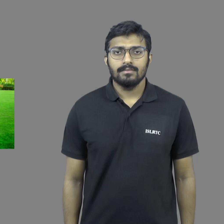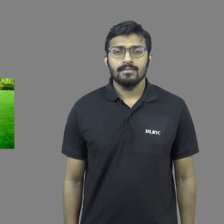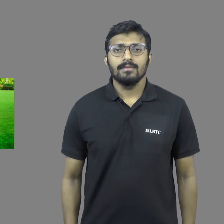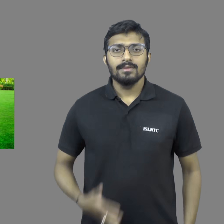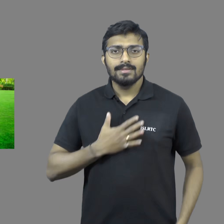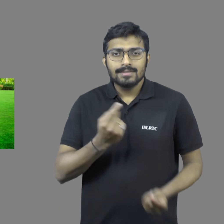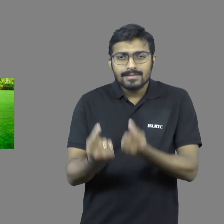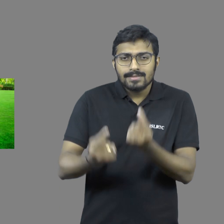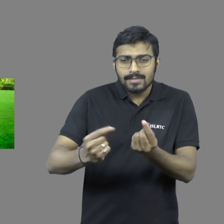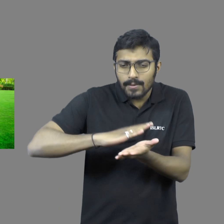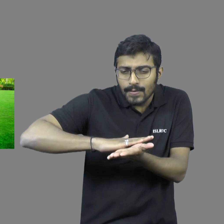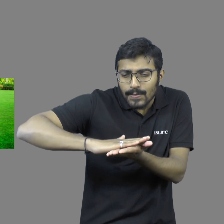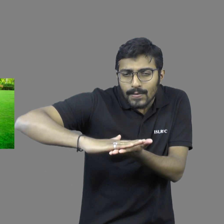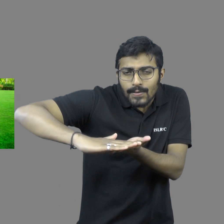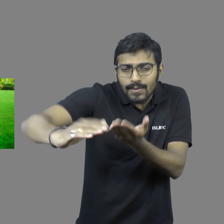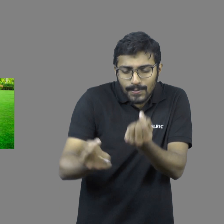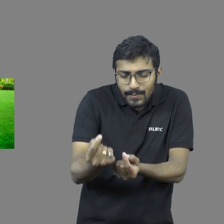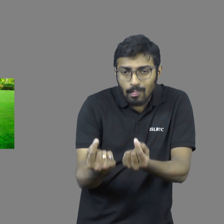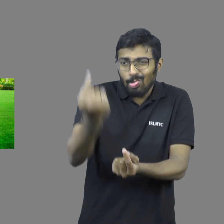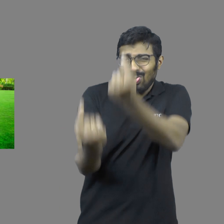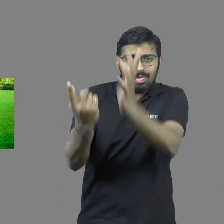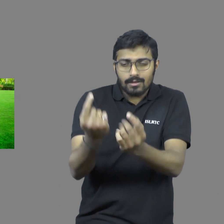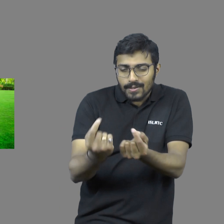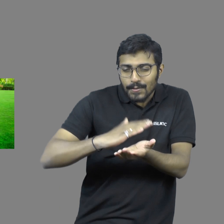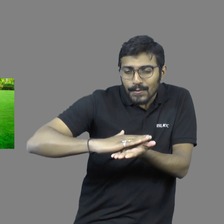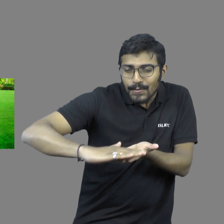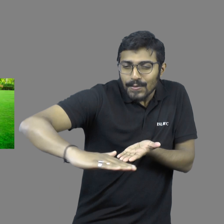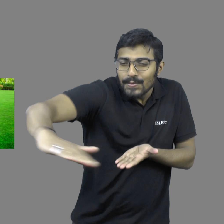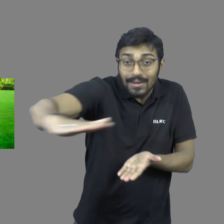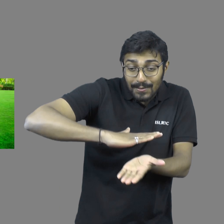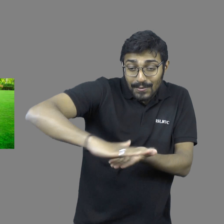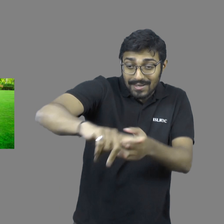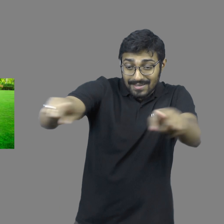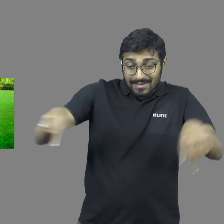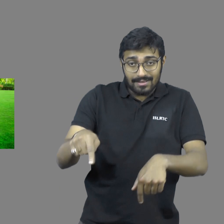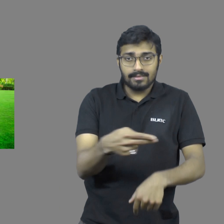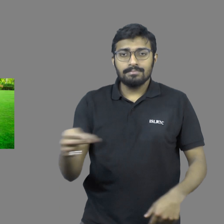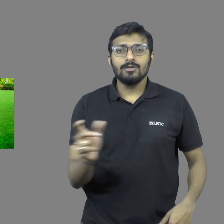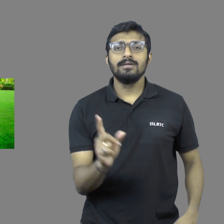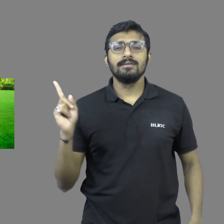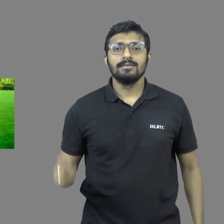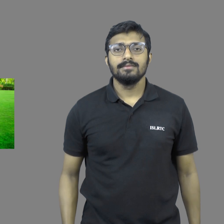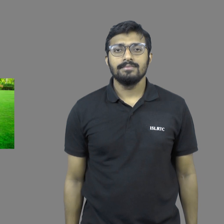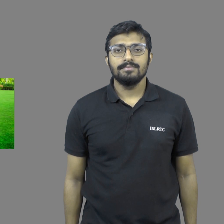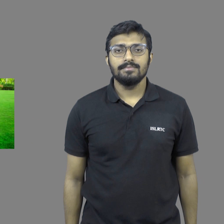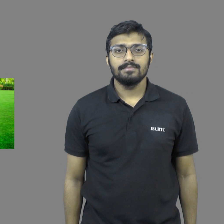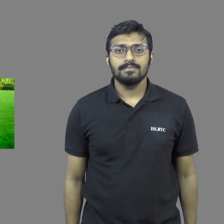Lawn